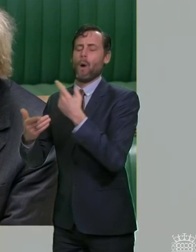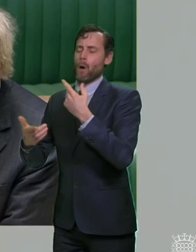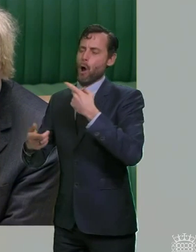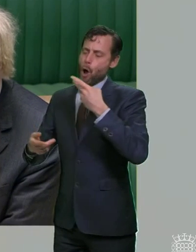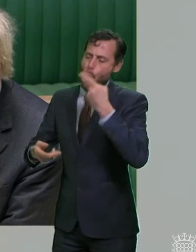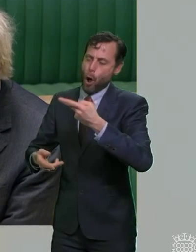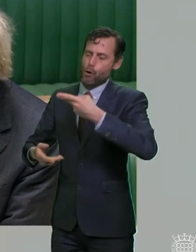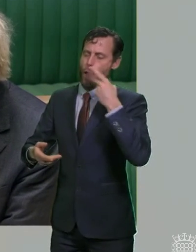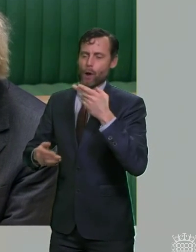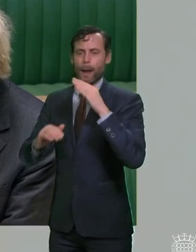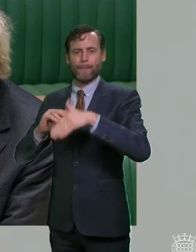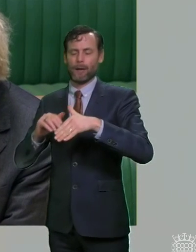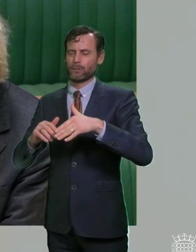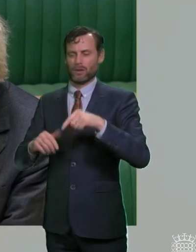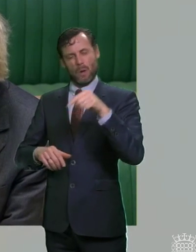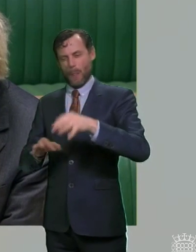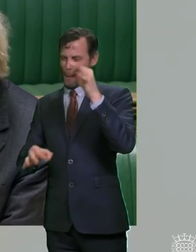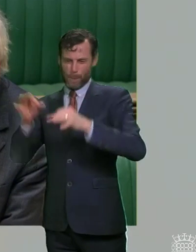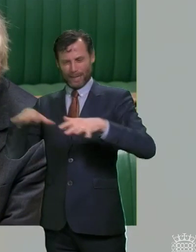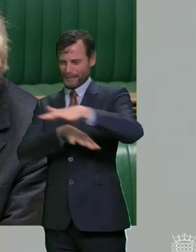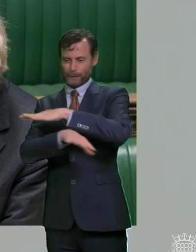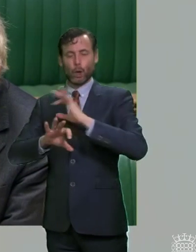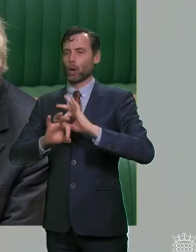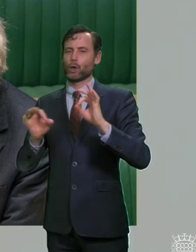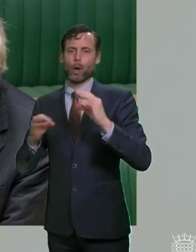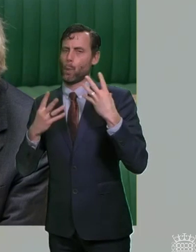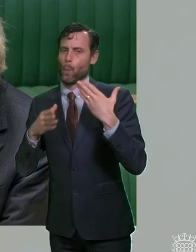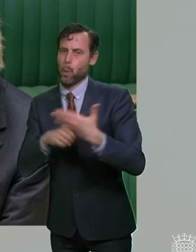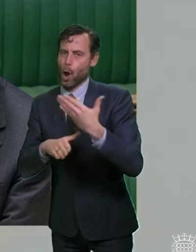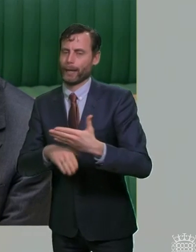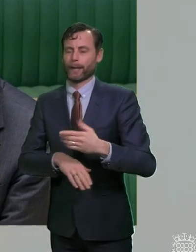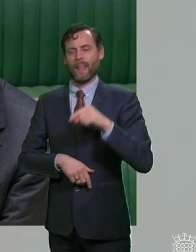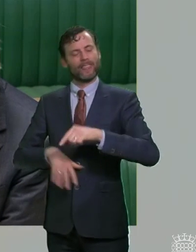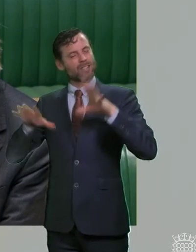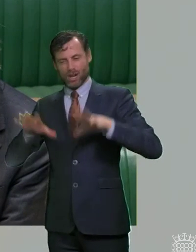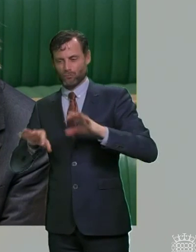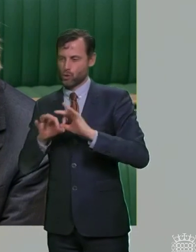He has talked about our broken politics, our broken country.